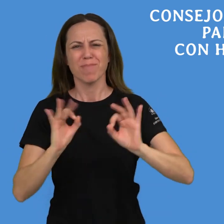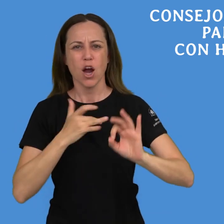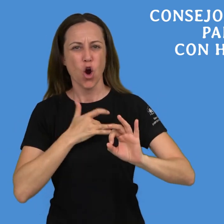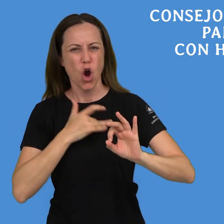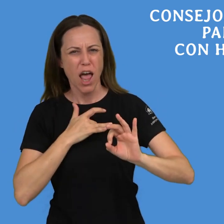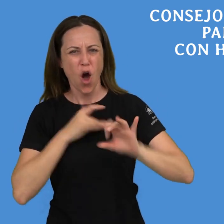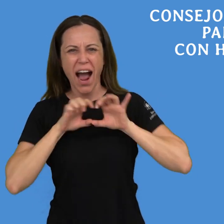corazón